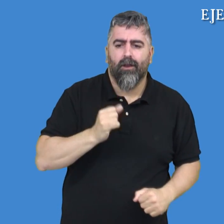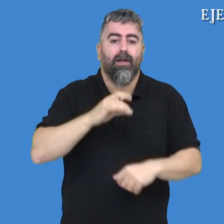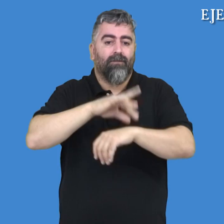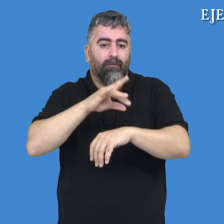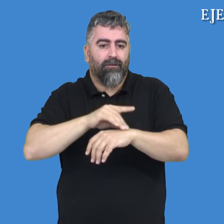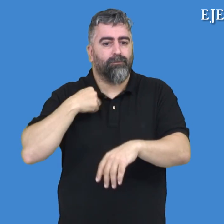enfermo